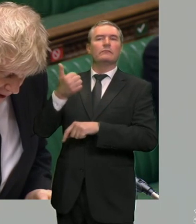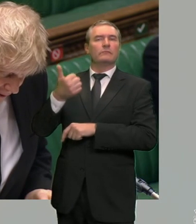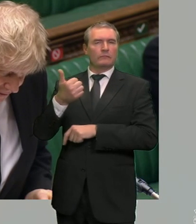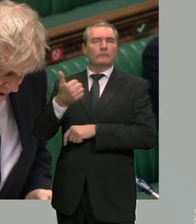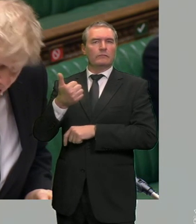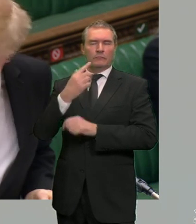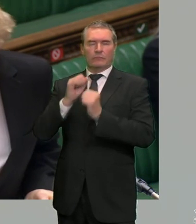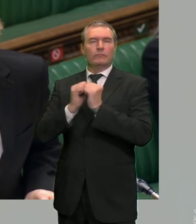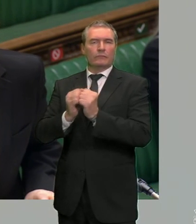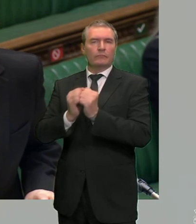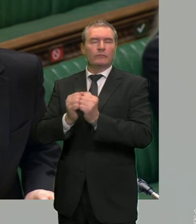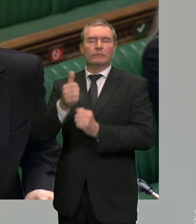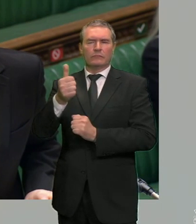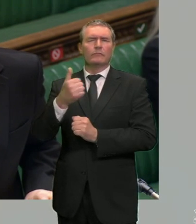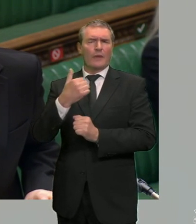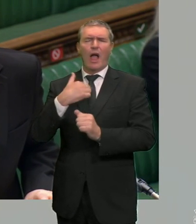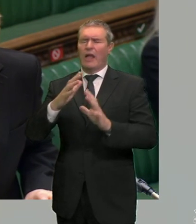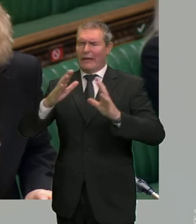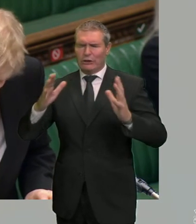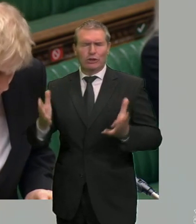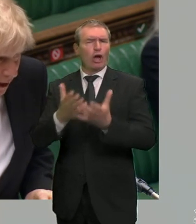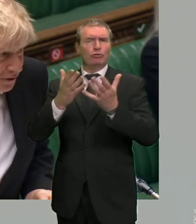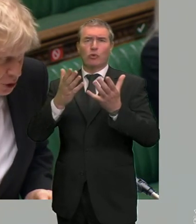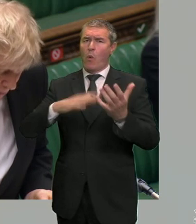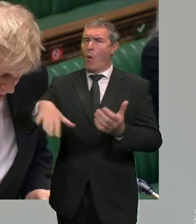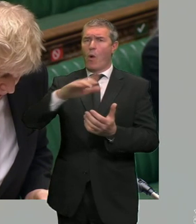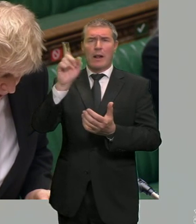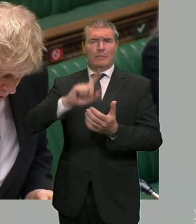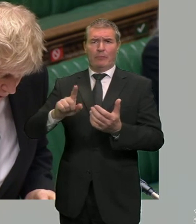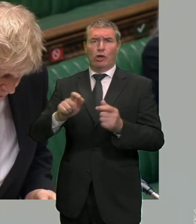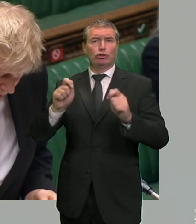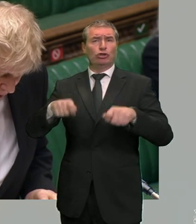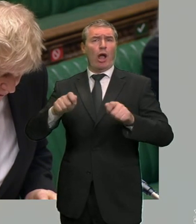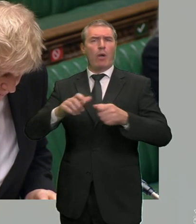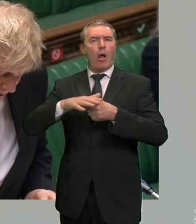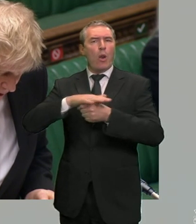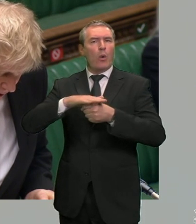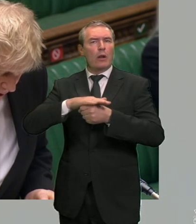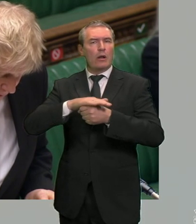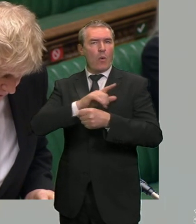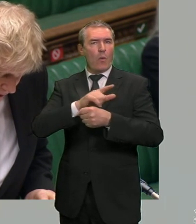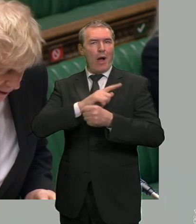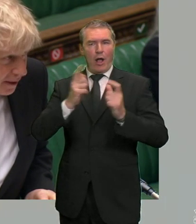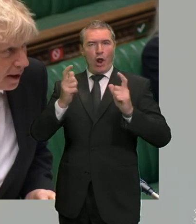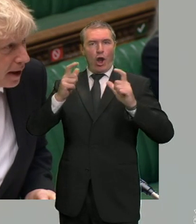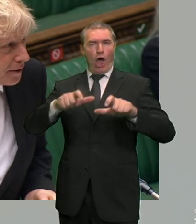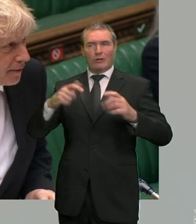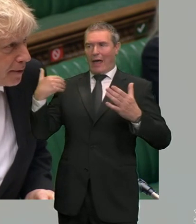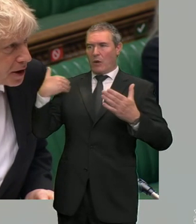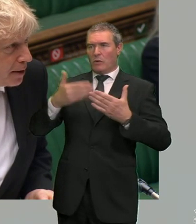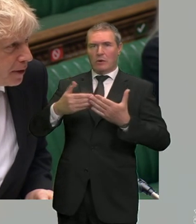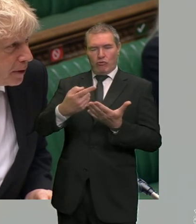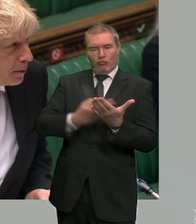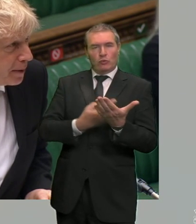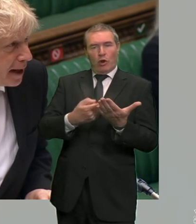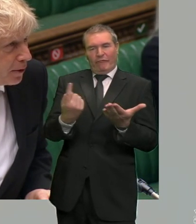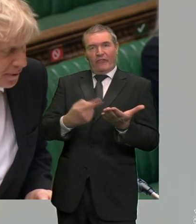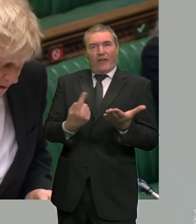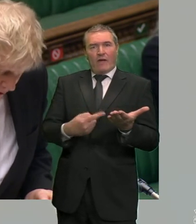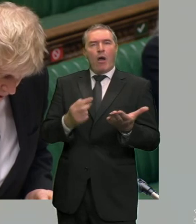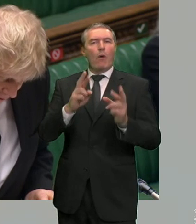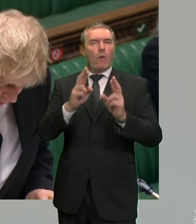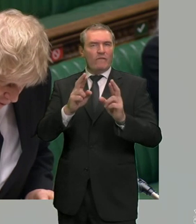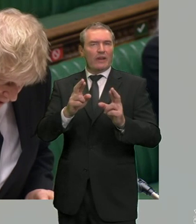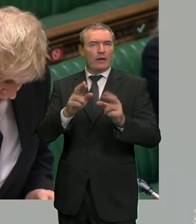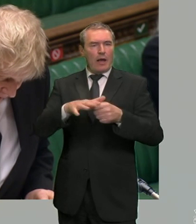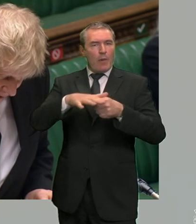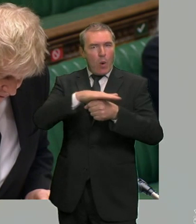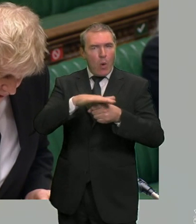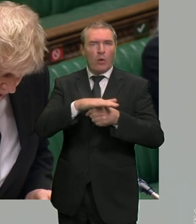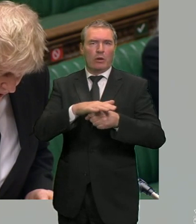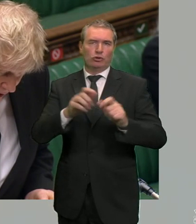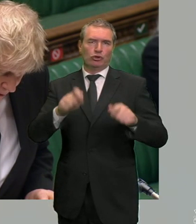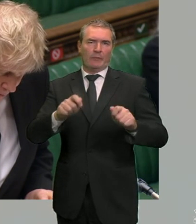I thank my honourable Friend. Yes, I certainly will encourage her and everybody else to shop local as we come out of lockdown, as I very much hope that we will be able to do.